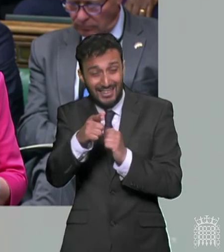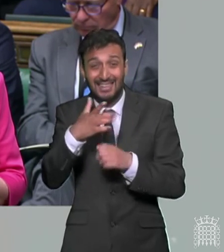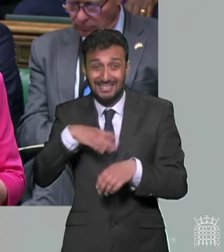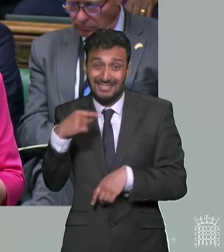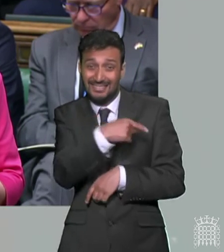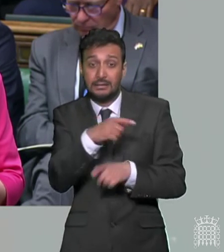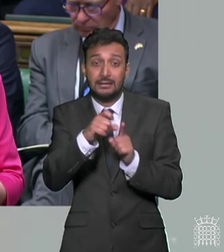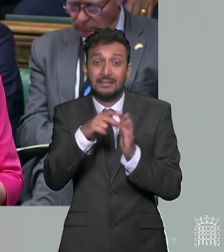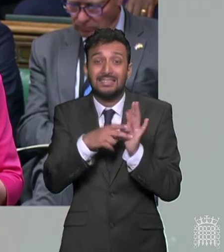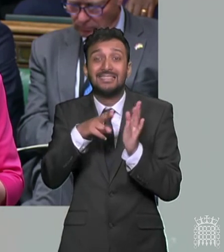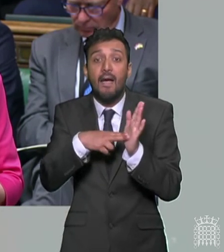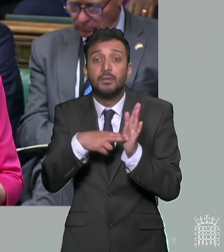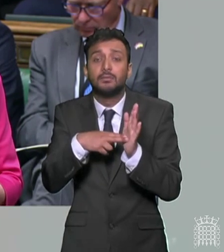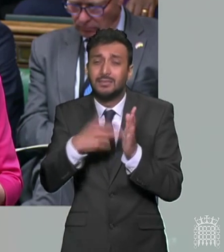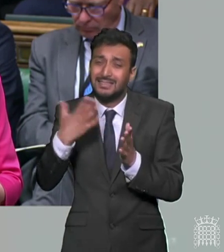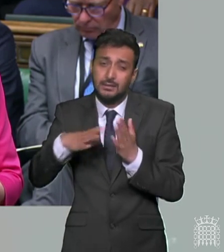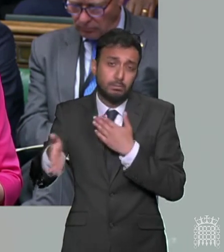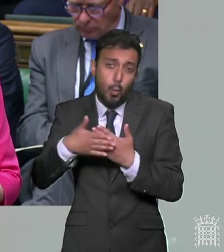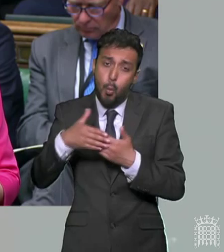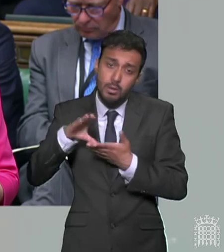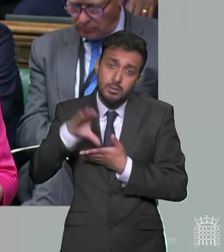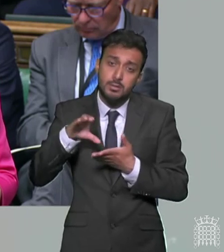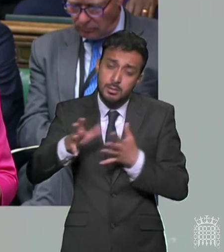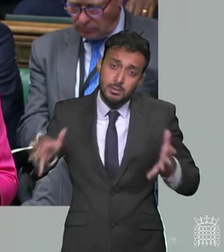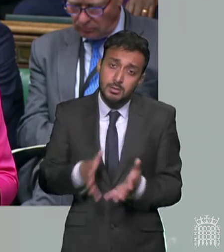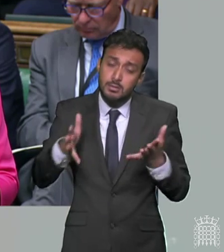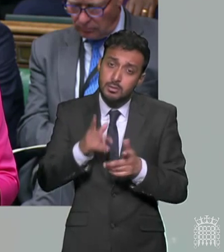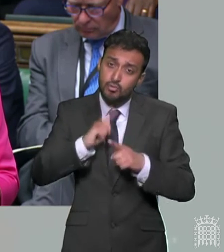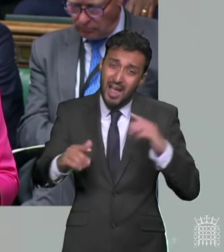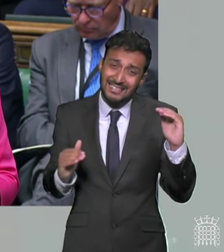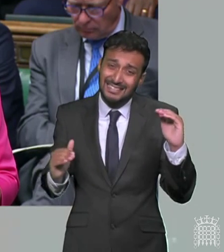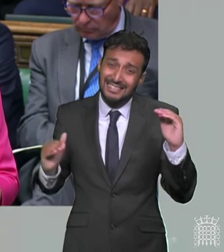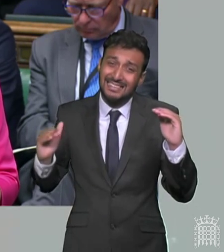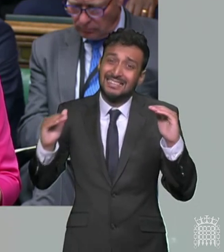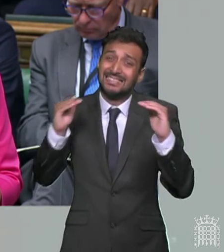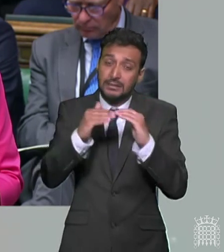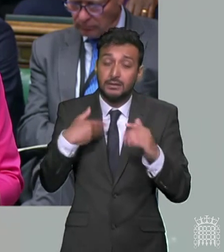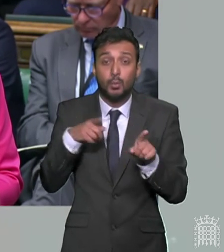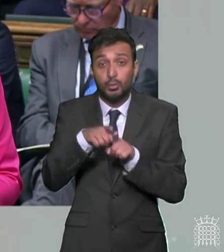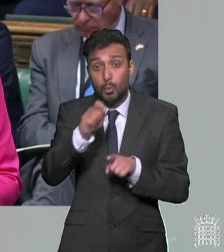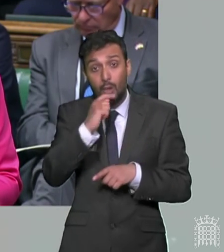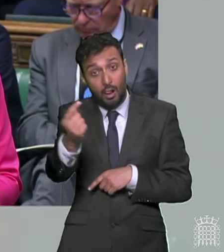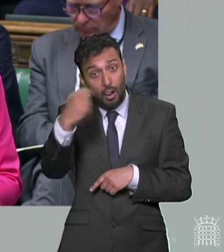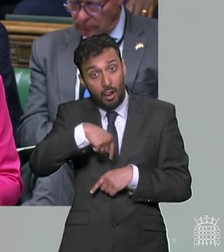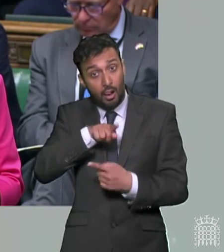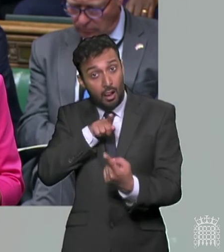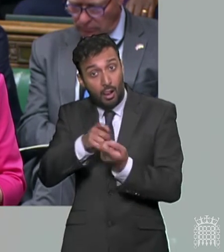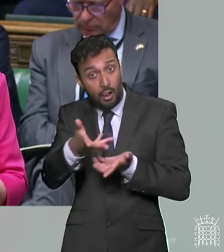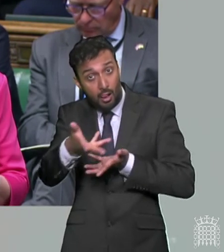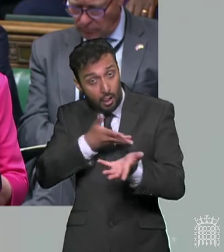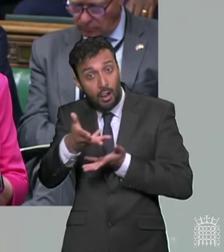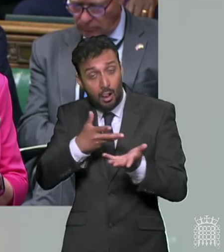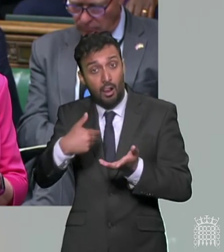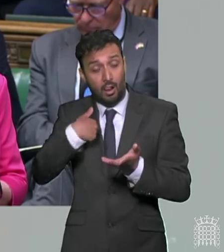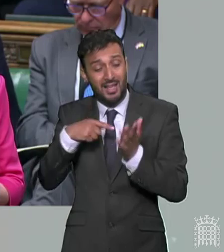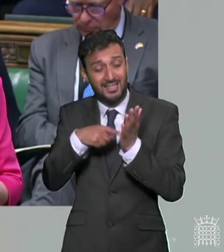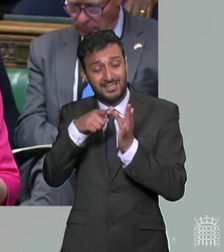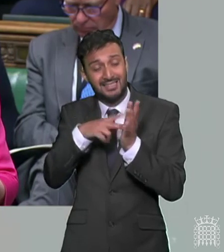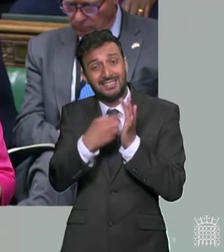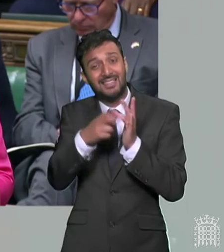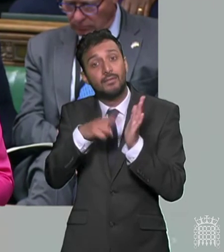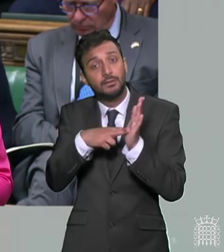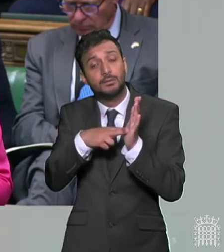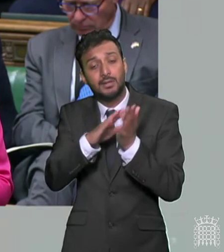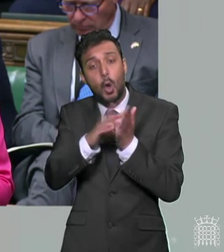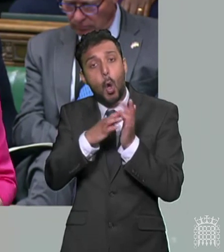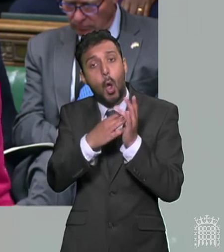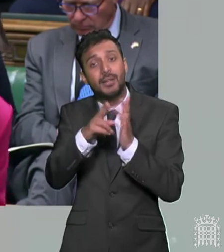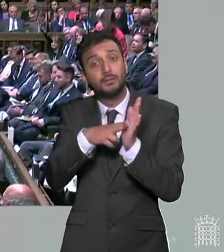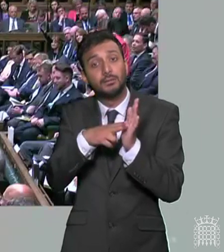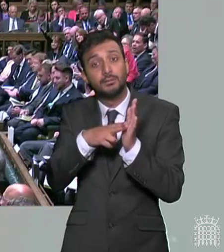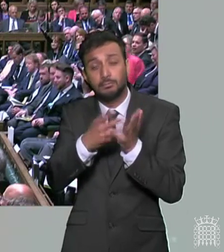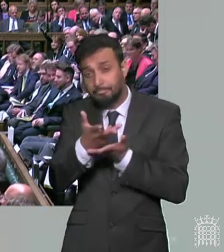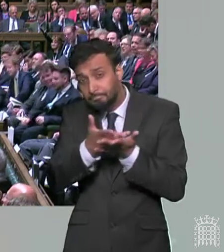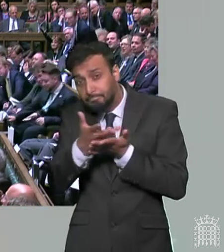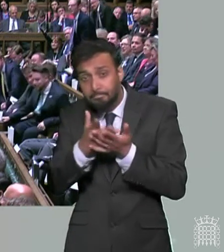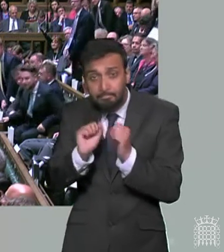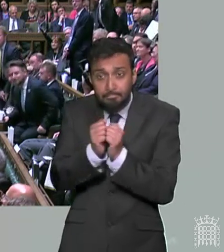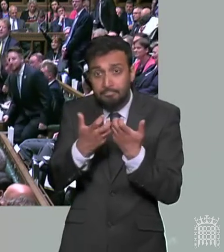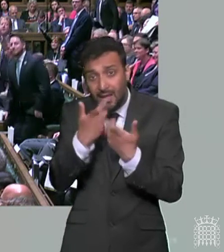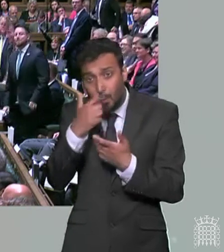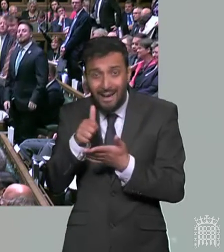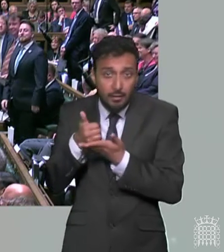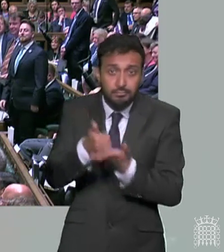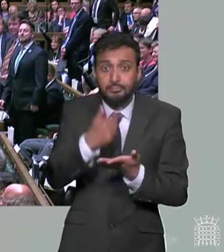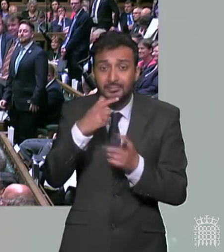Will he meet me and Helen Hurford, our excellent candidate in Tiverton and Honiton, to agree how we can progress our plans for Devon?